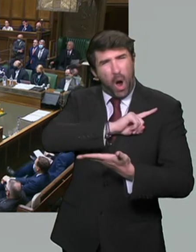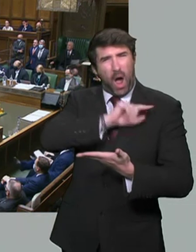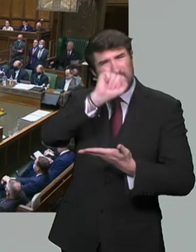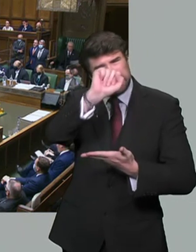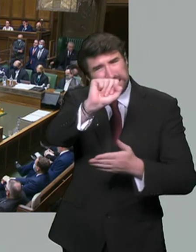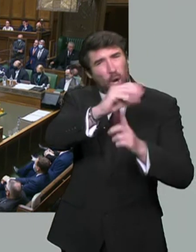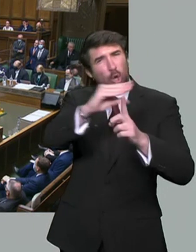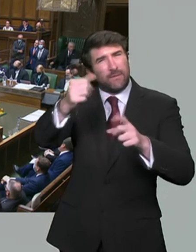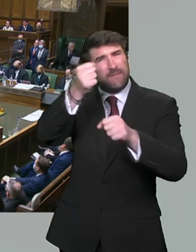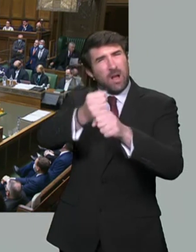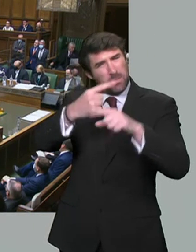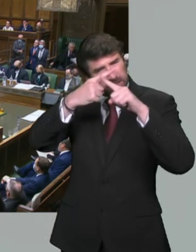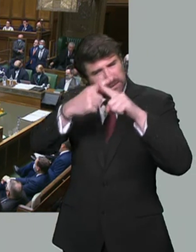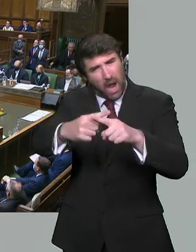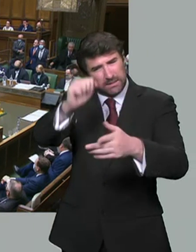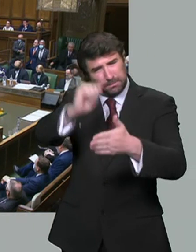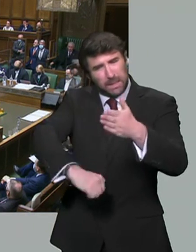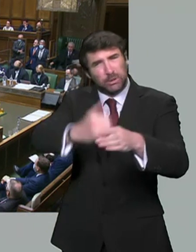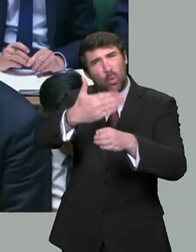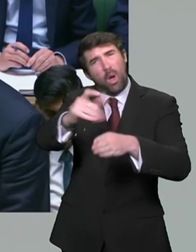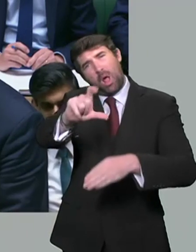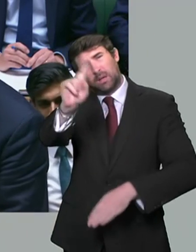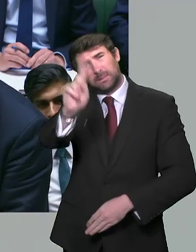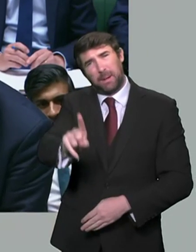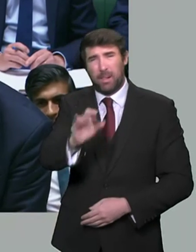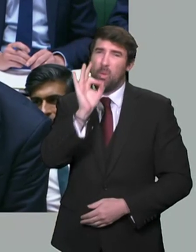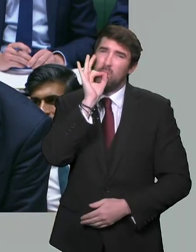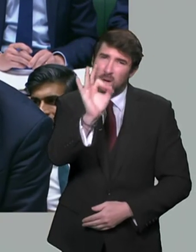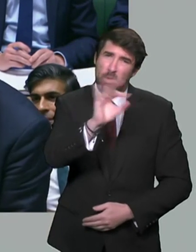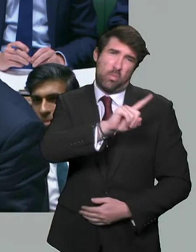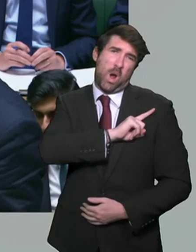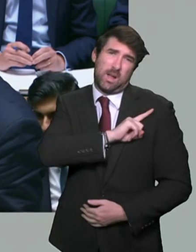We are proud of what we have been doing throughout the pandemic to look after working people.